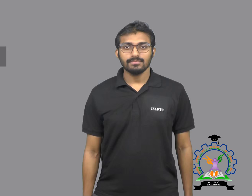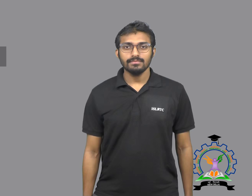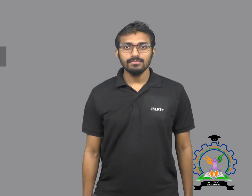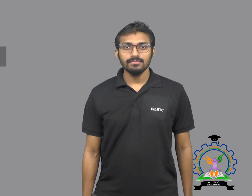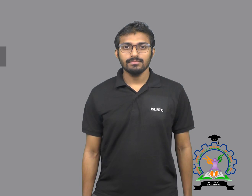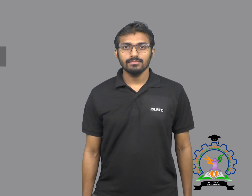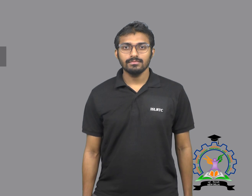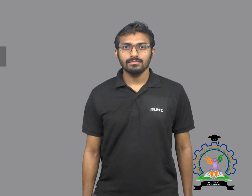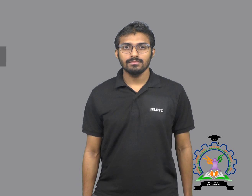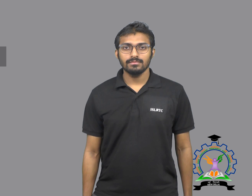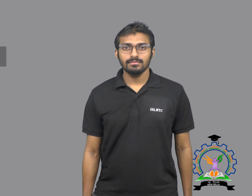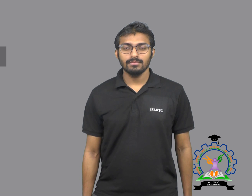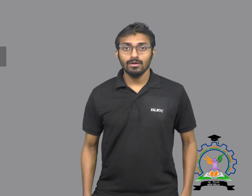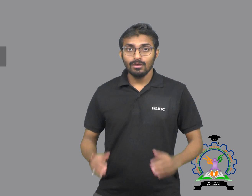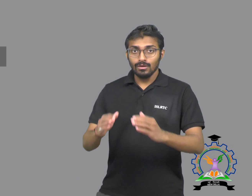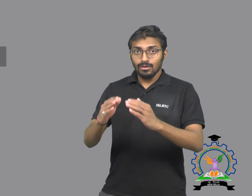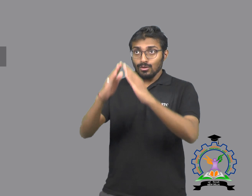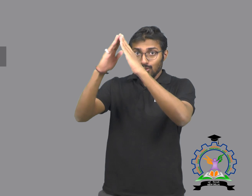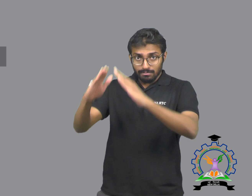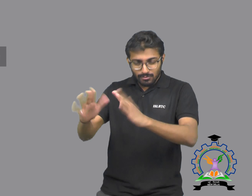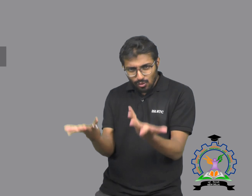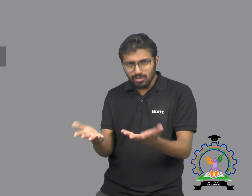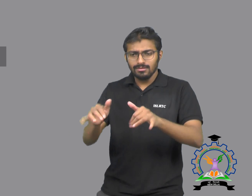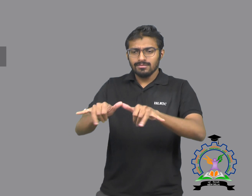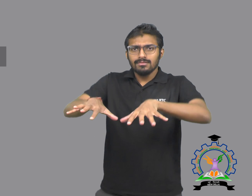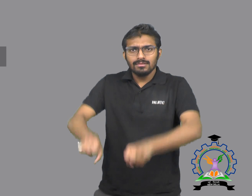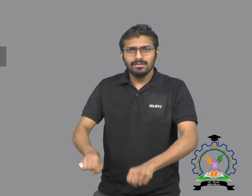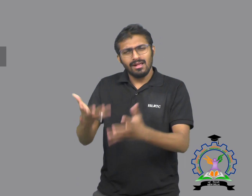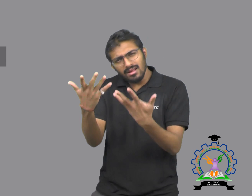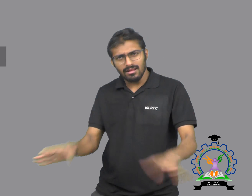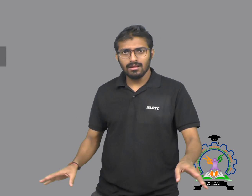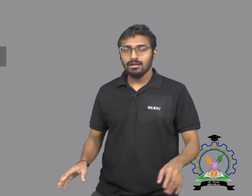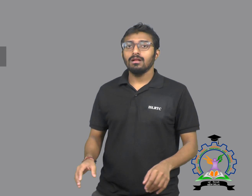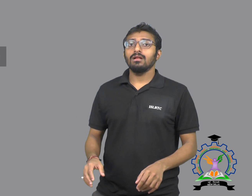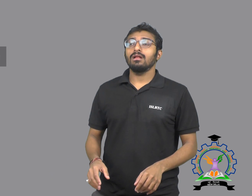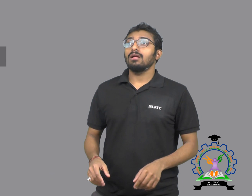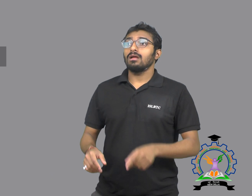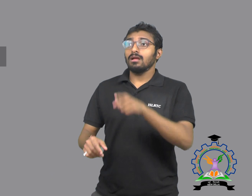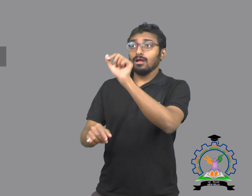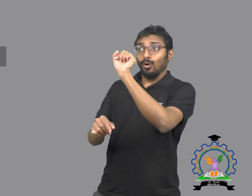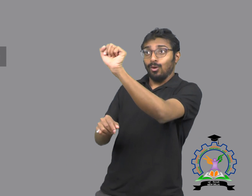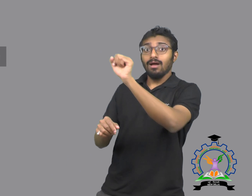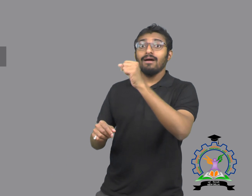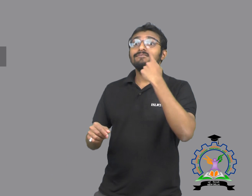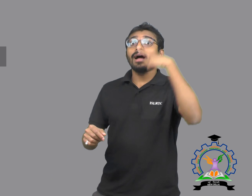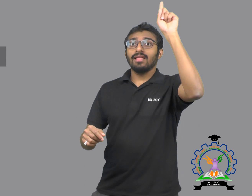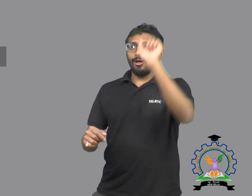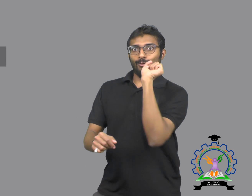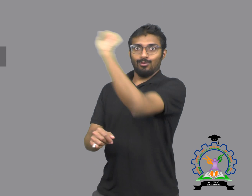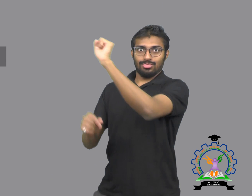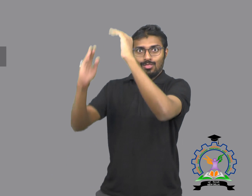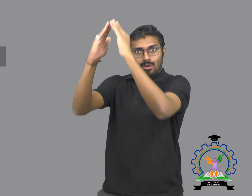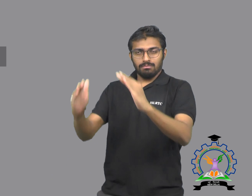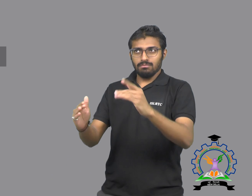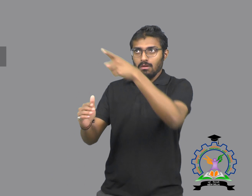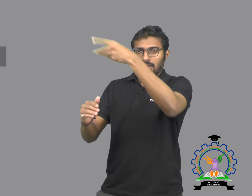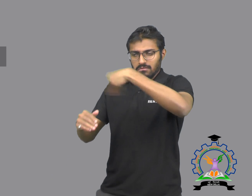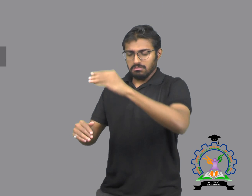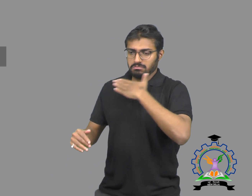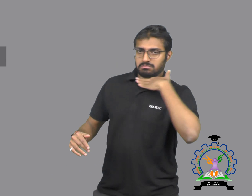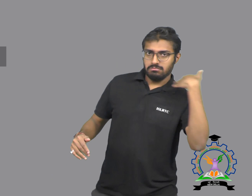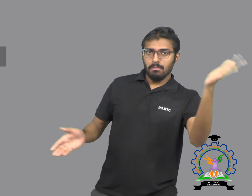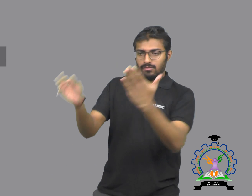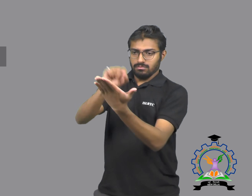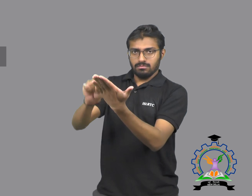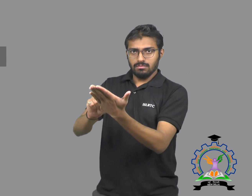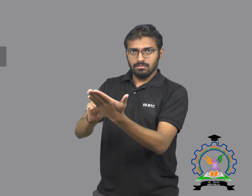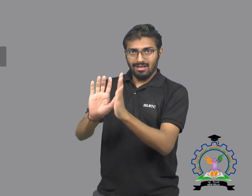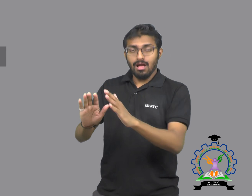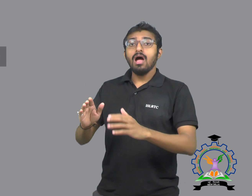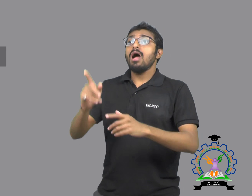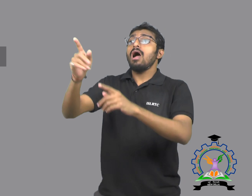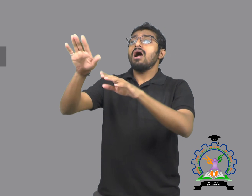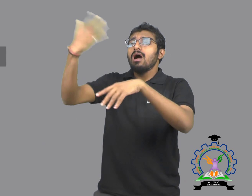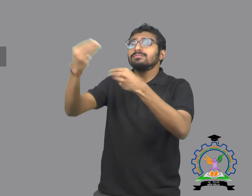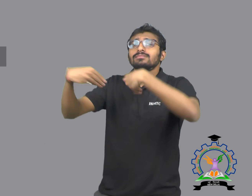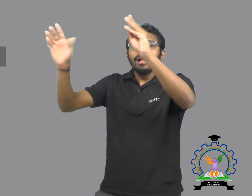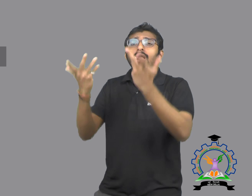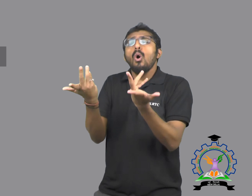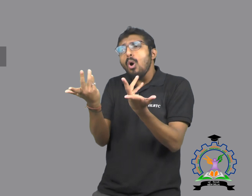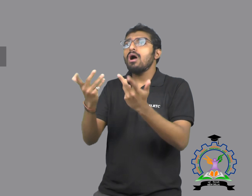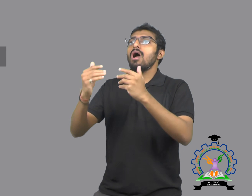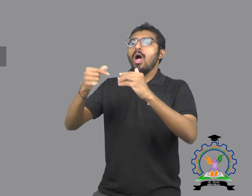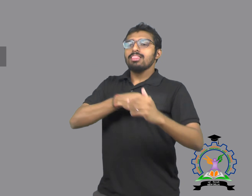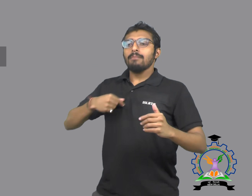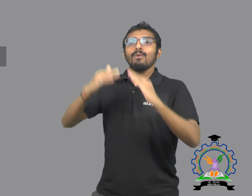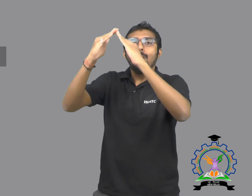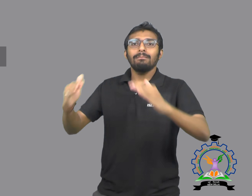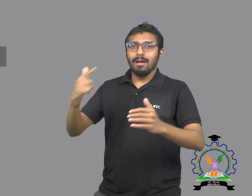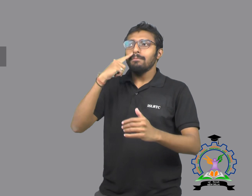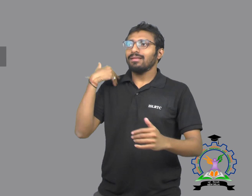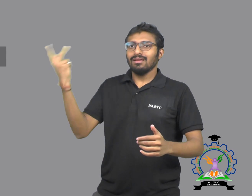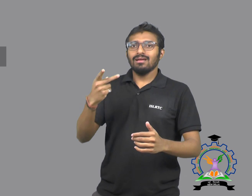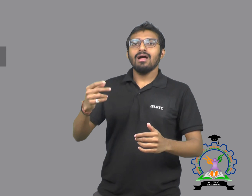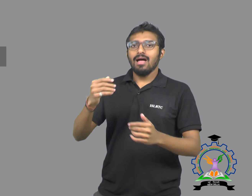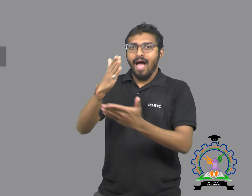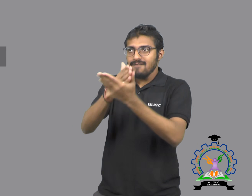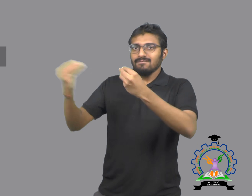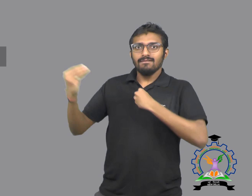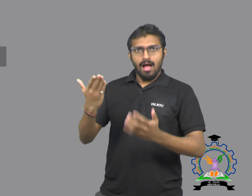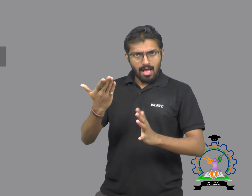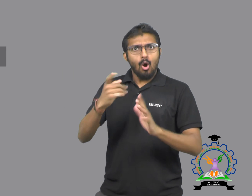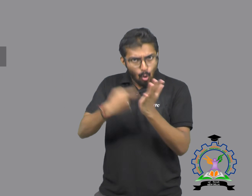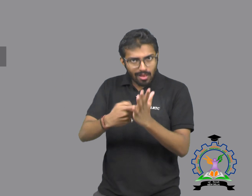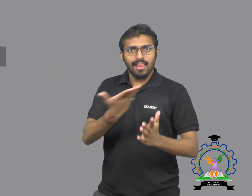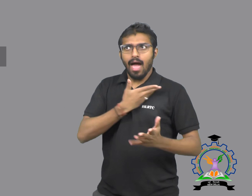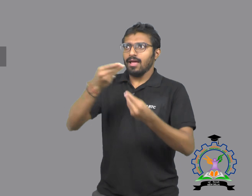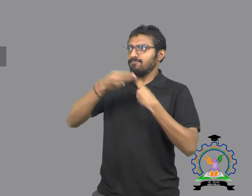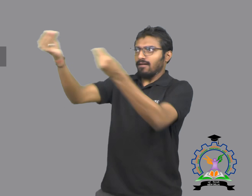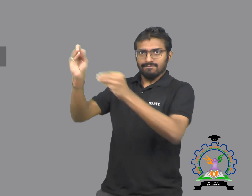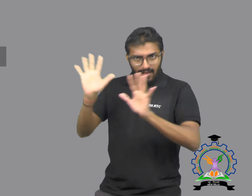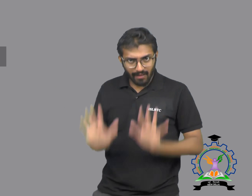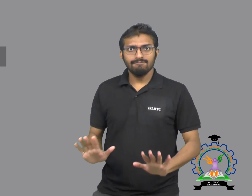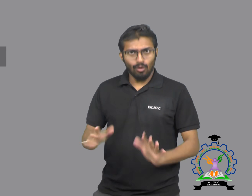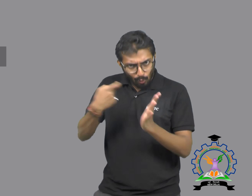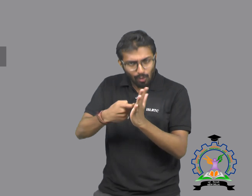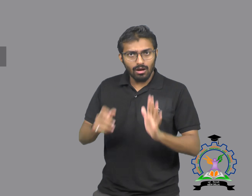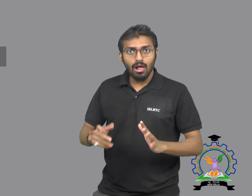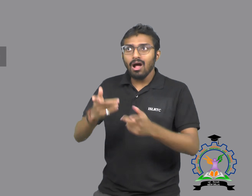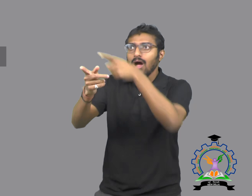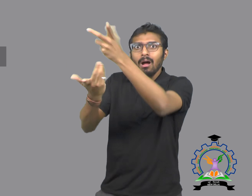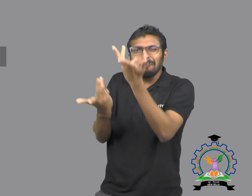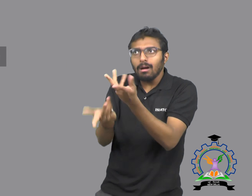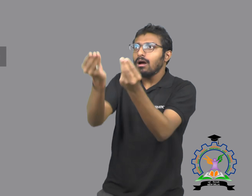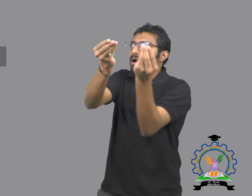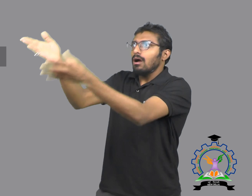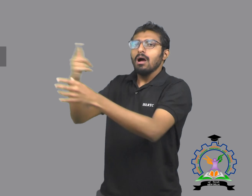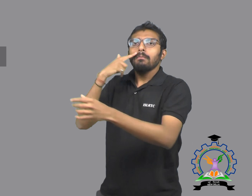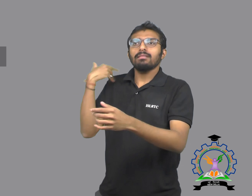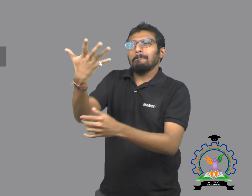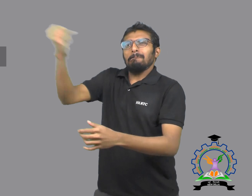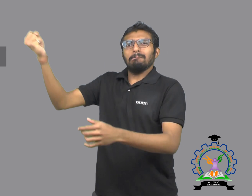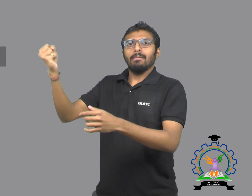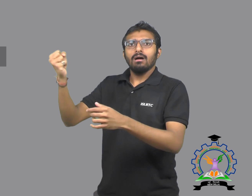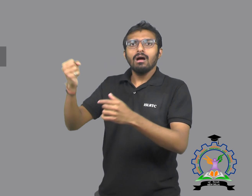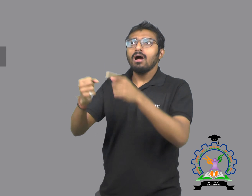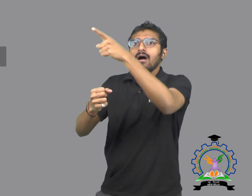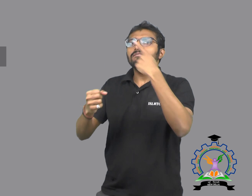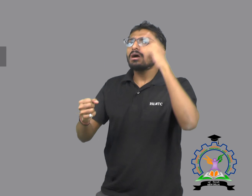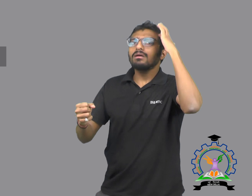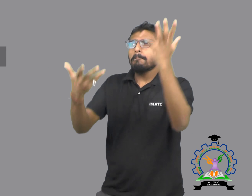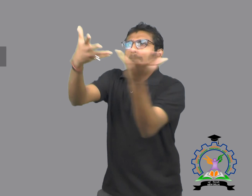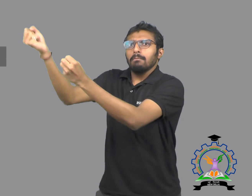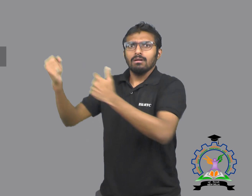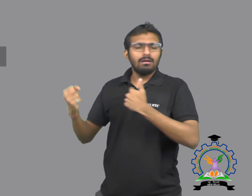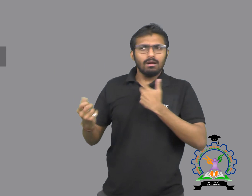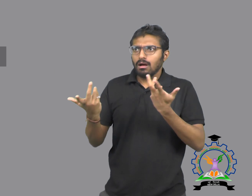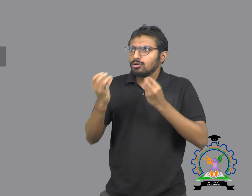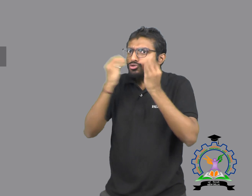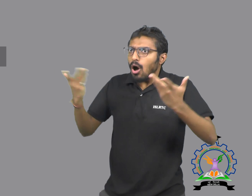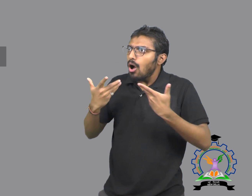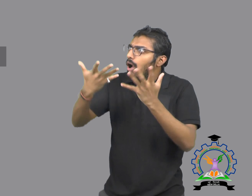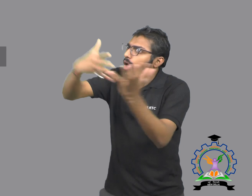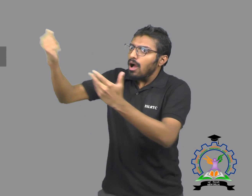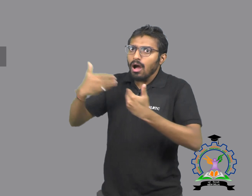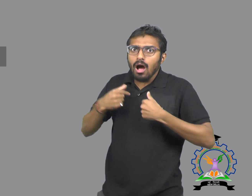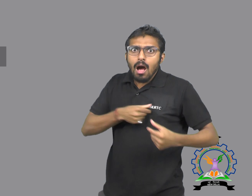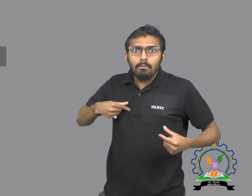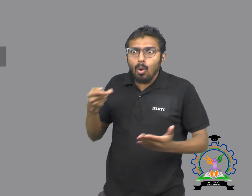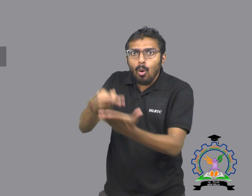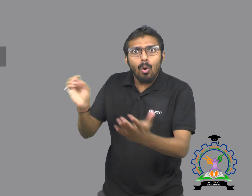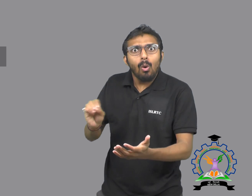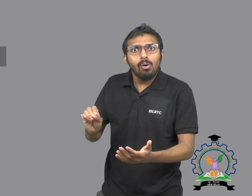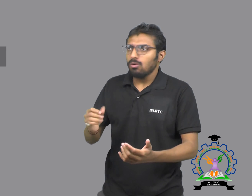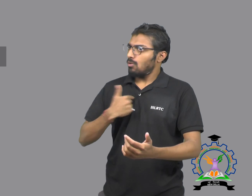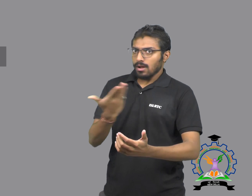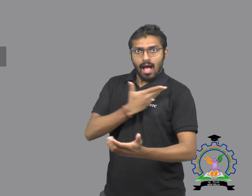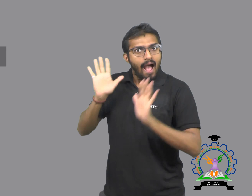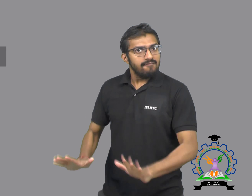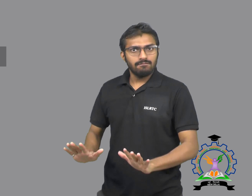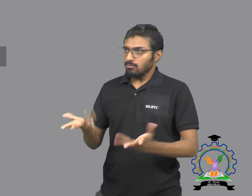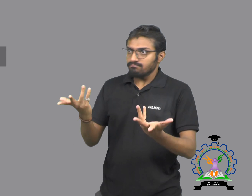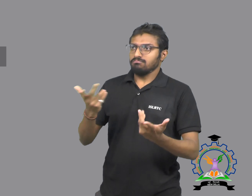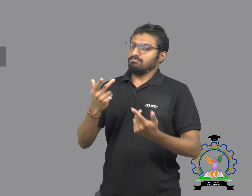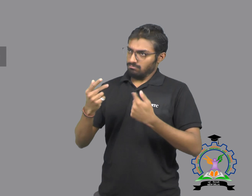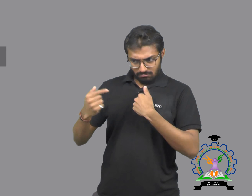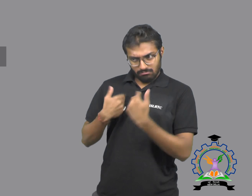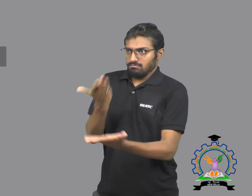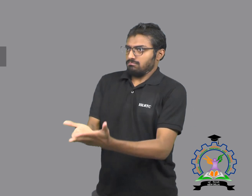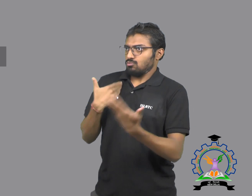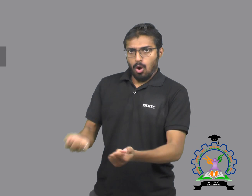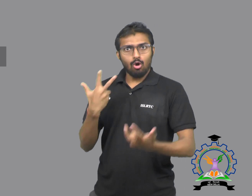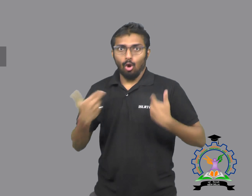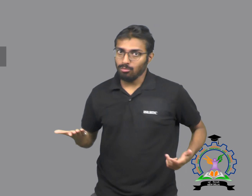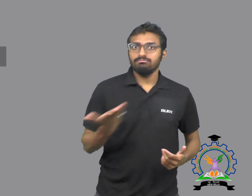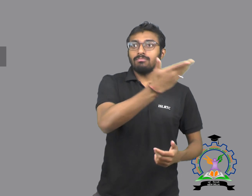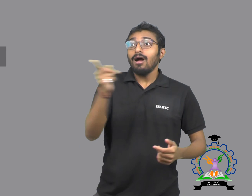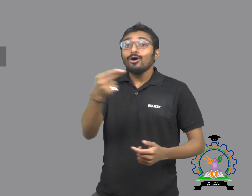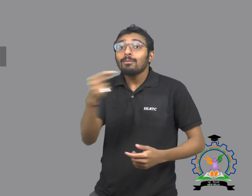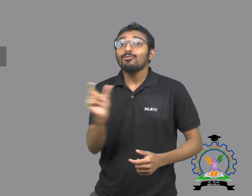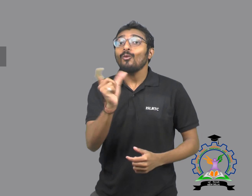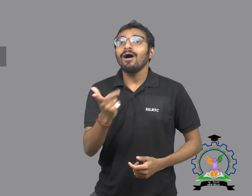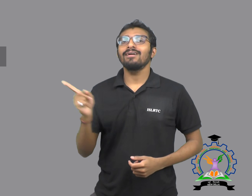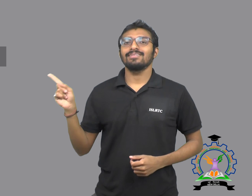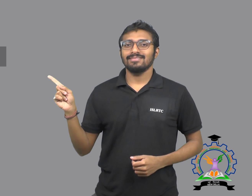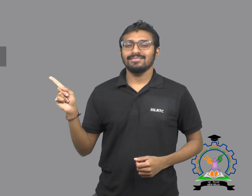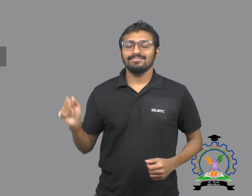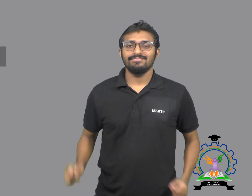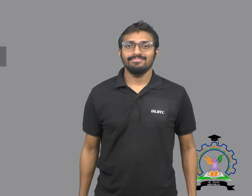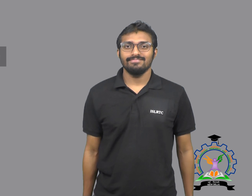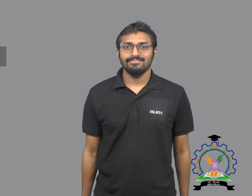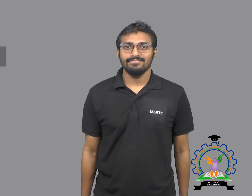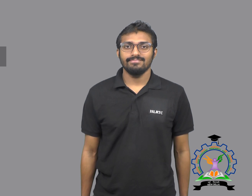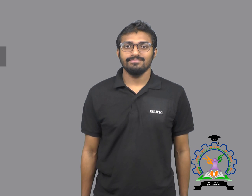Claim of Title